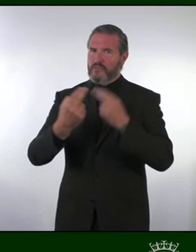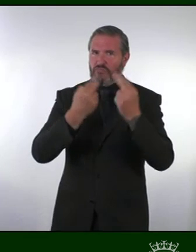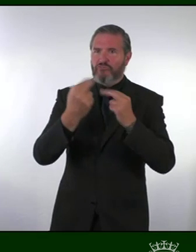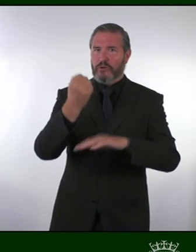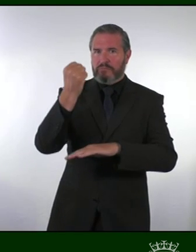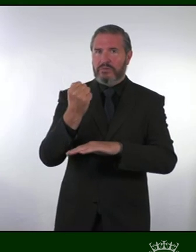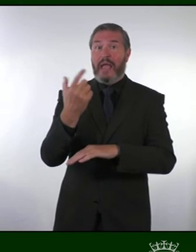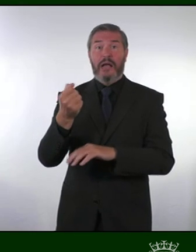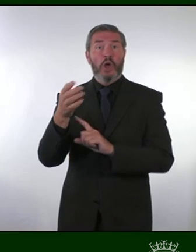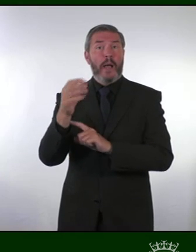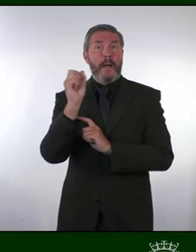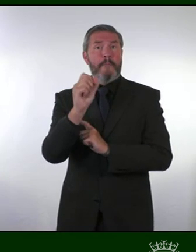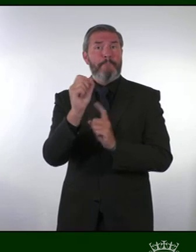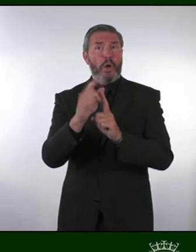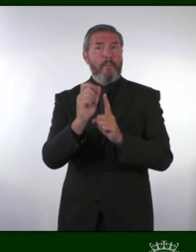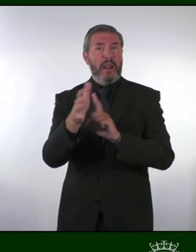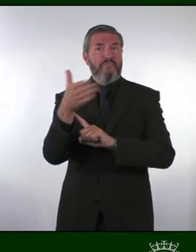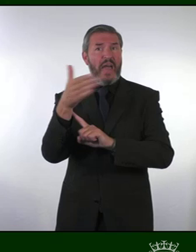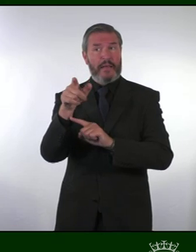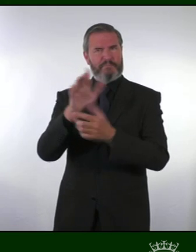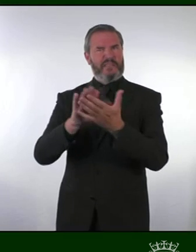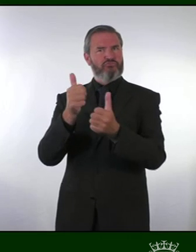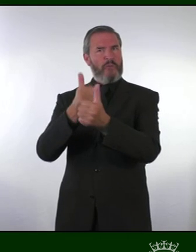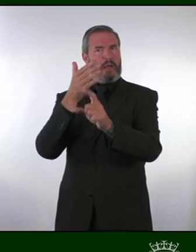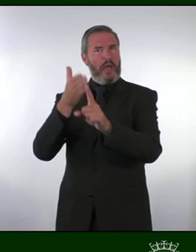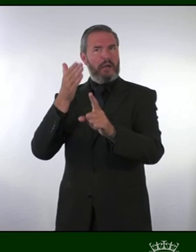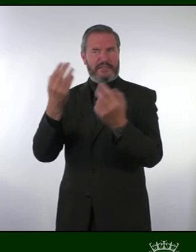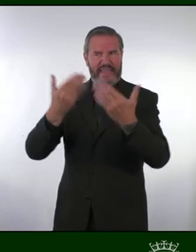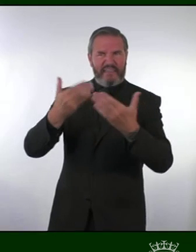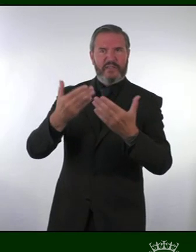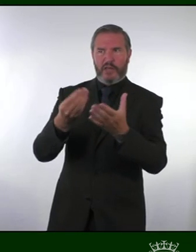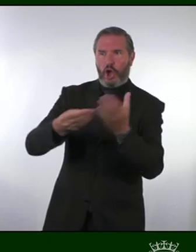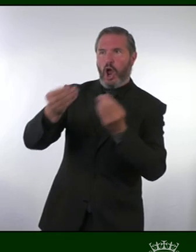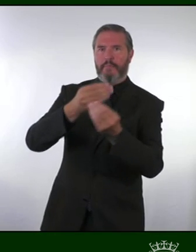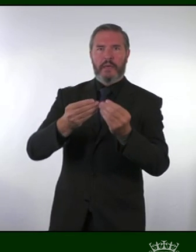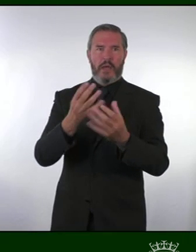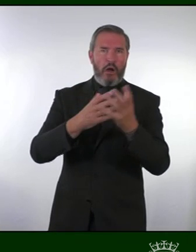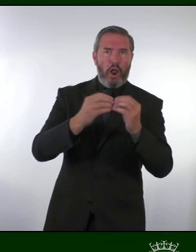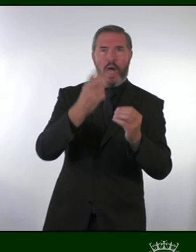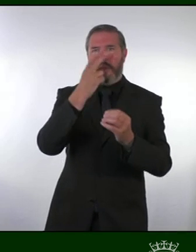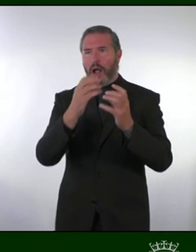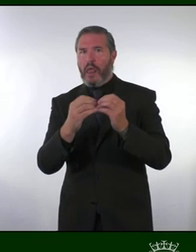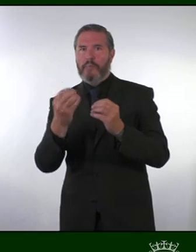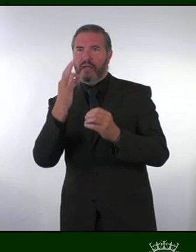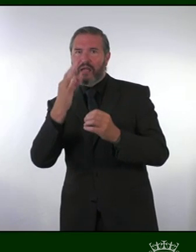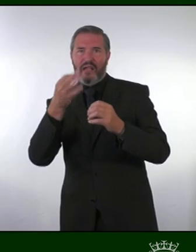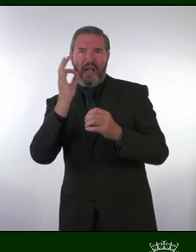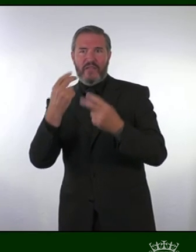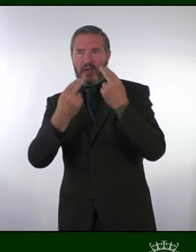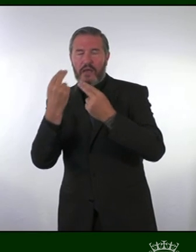It has purple flag status, recognising the quality of its early-evening and night-time economy—the pubs, clubs, restaurants and cafés.